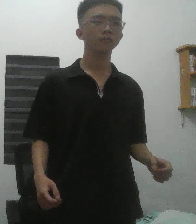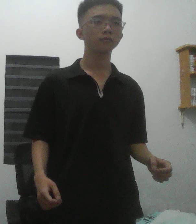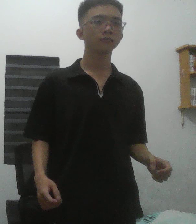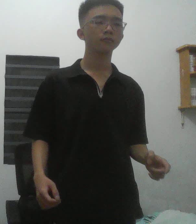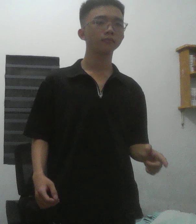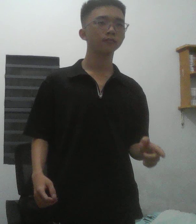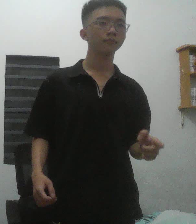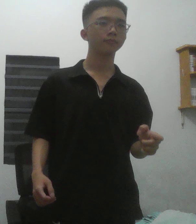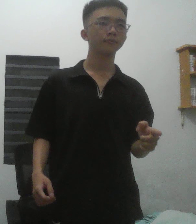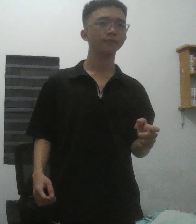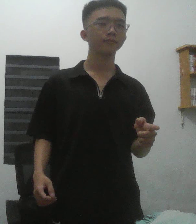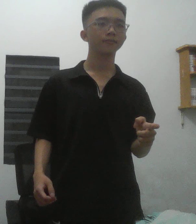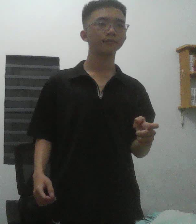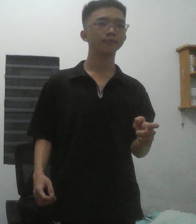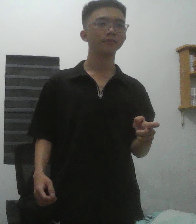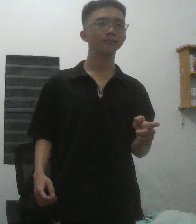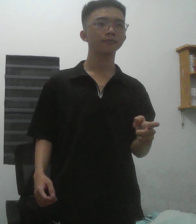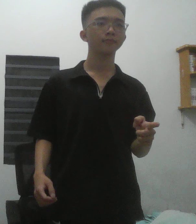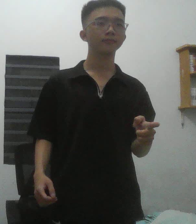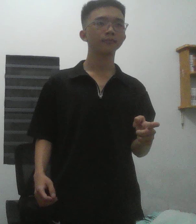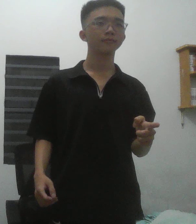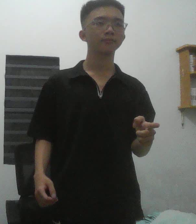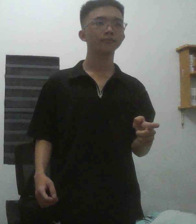ban